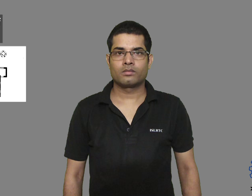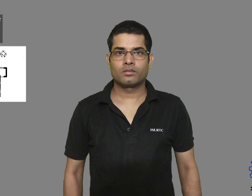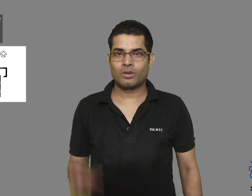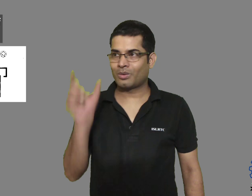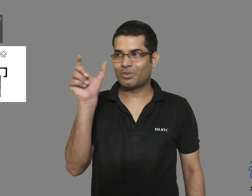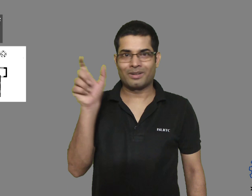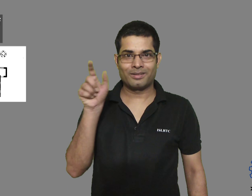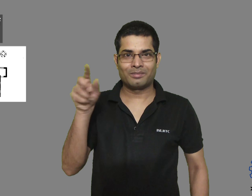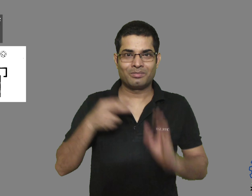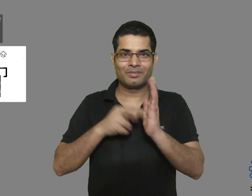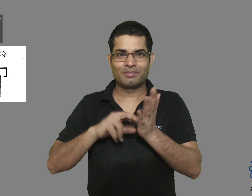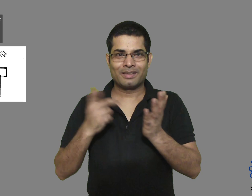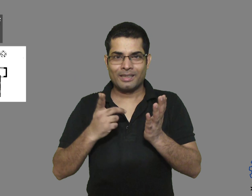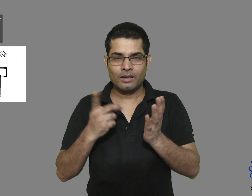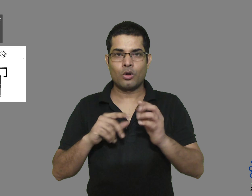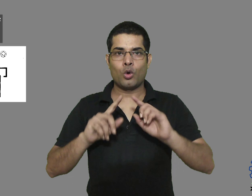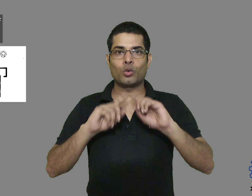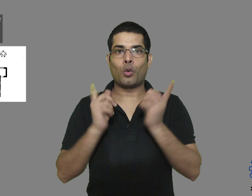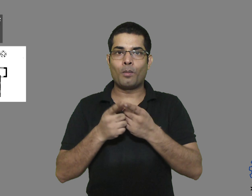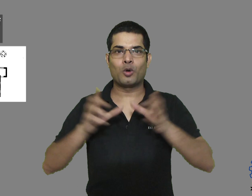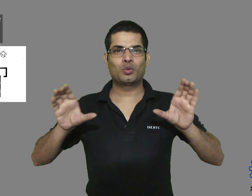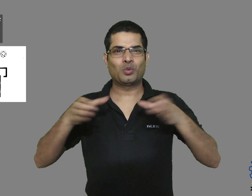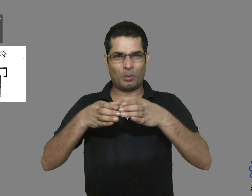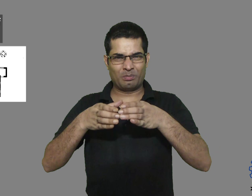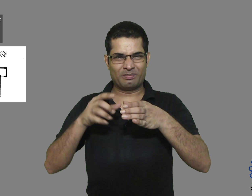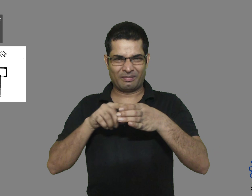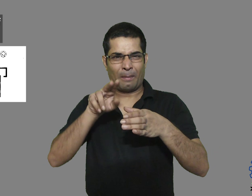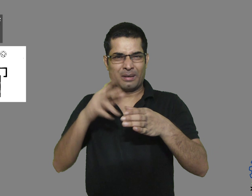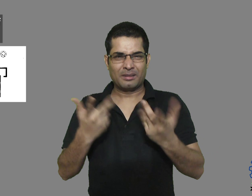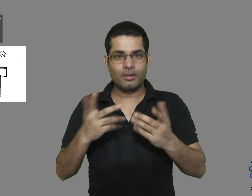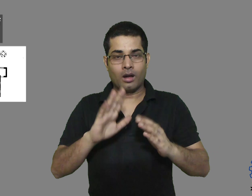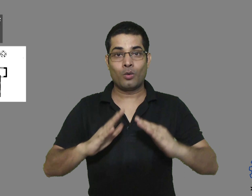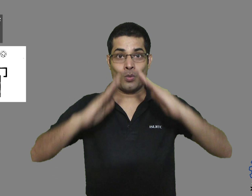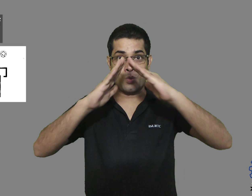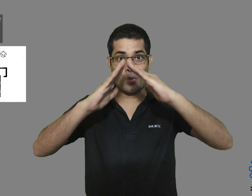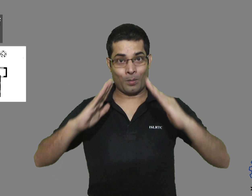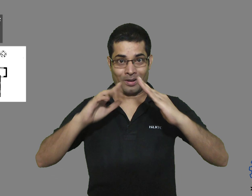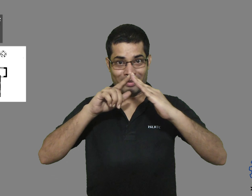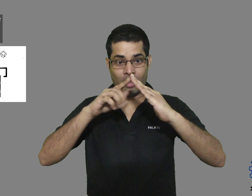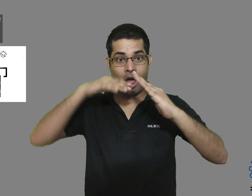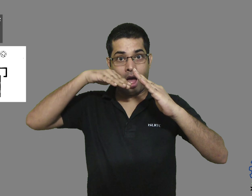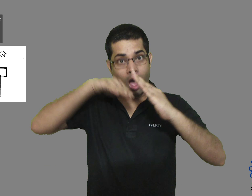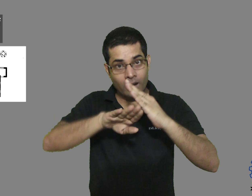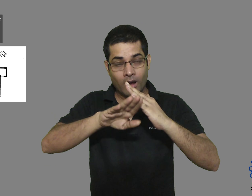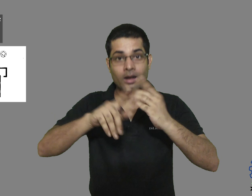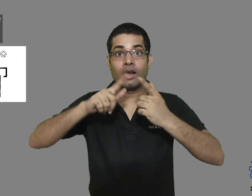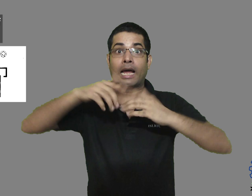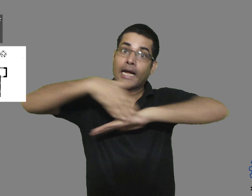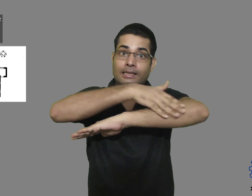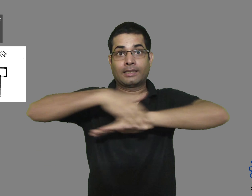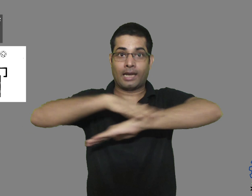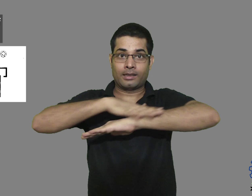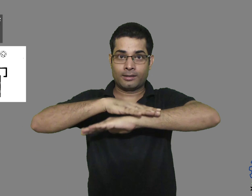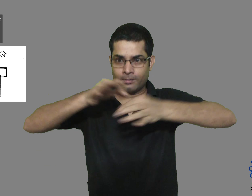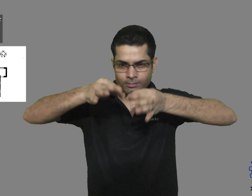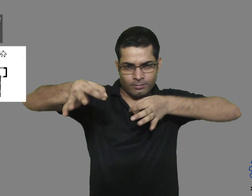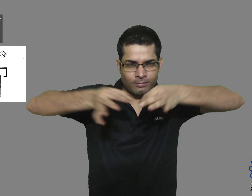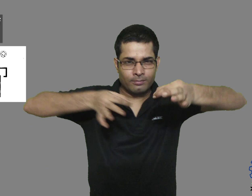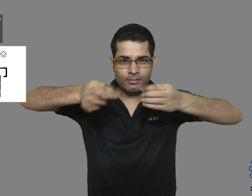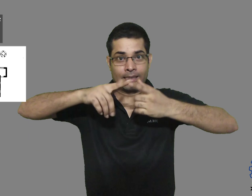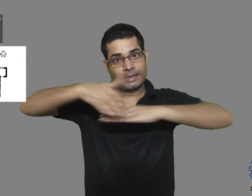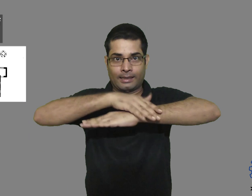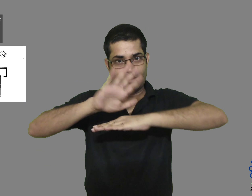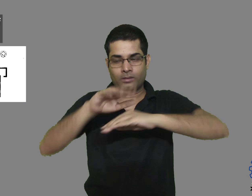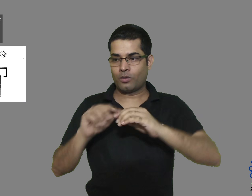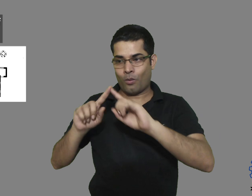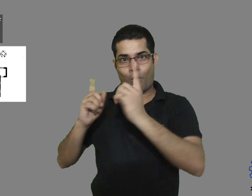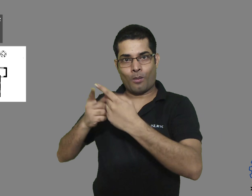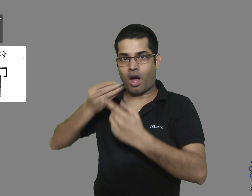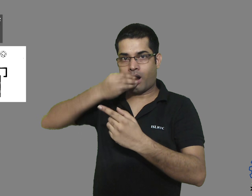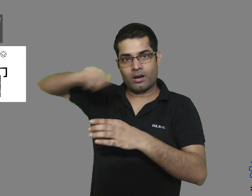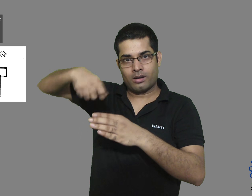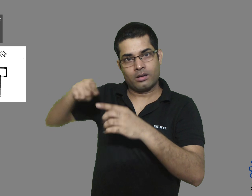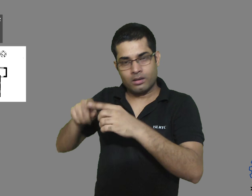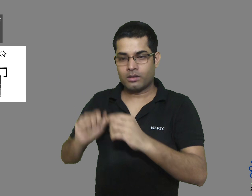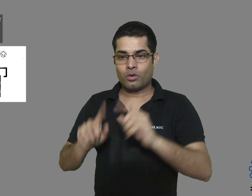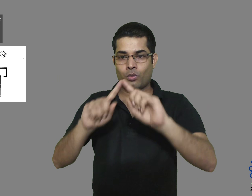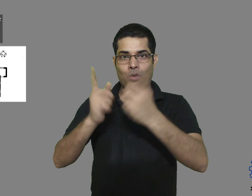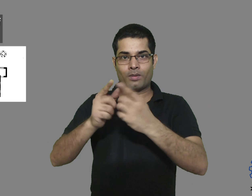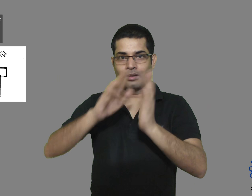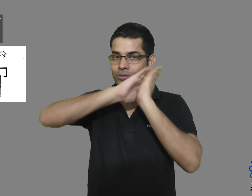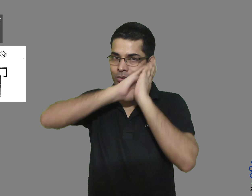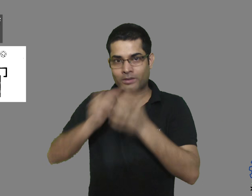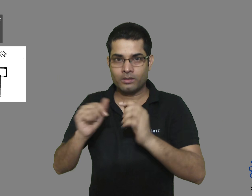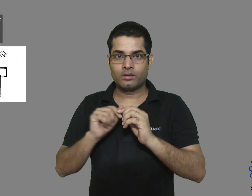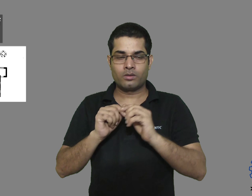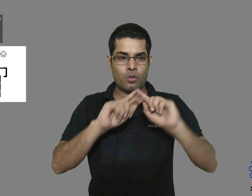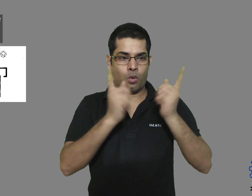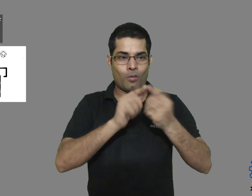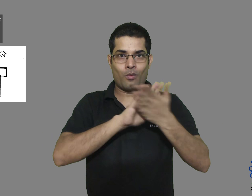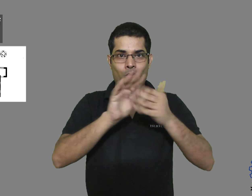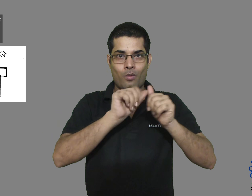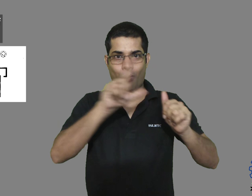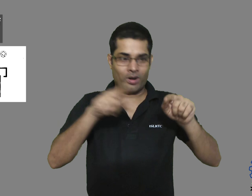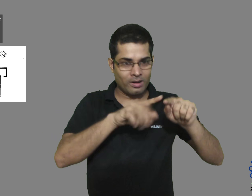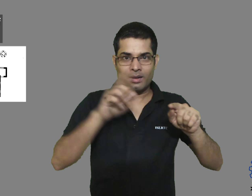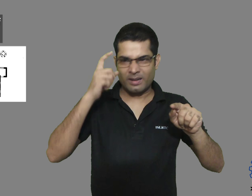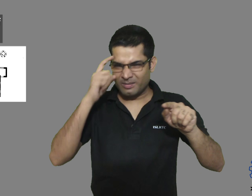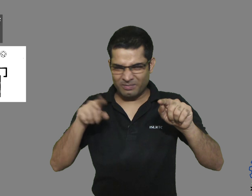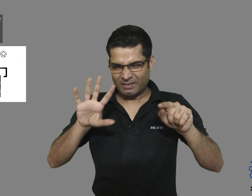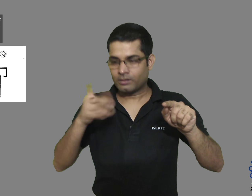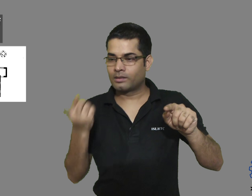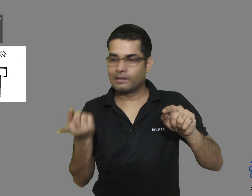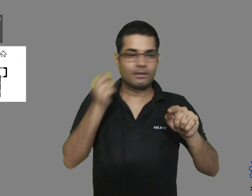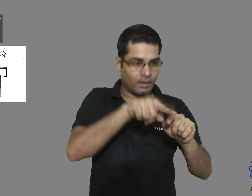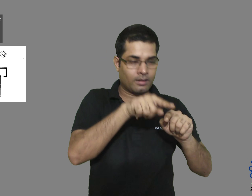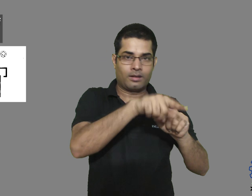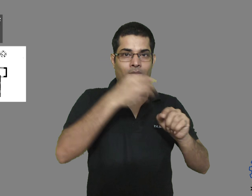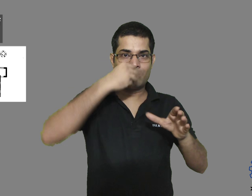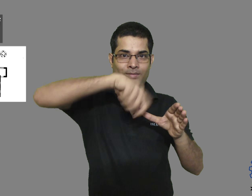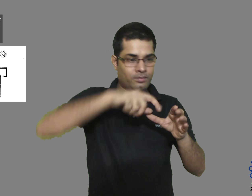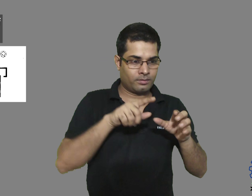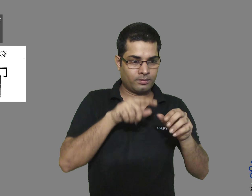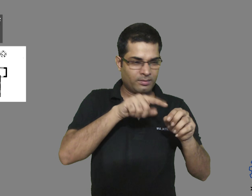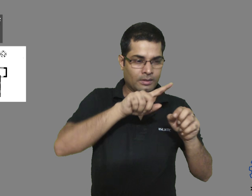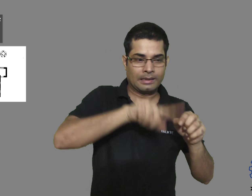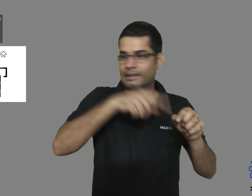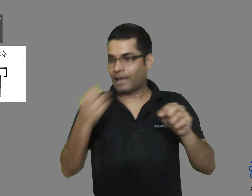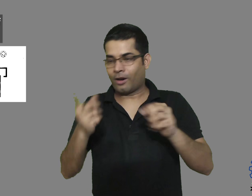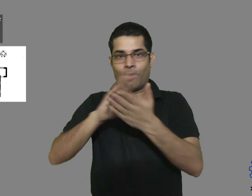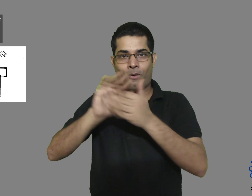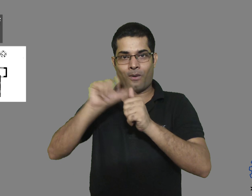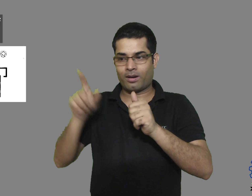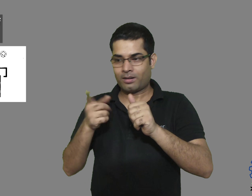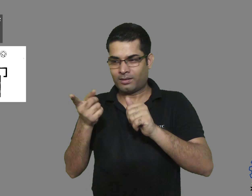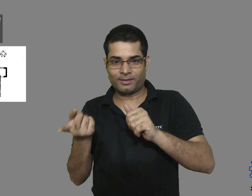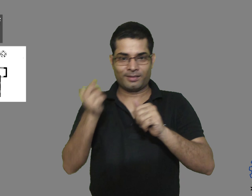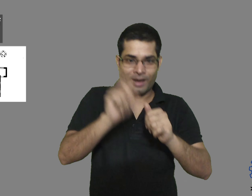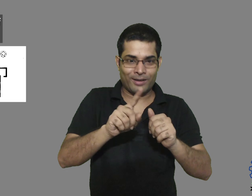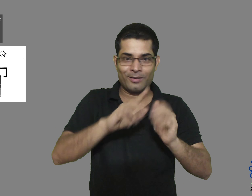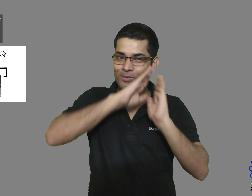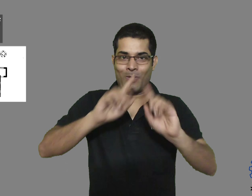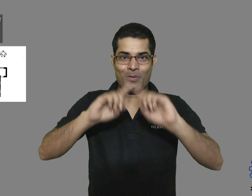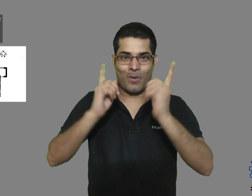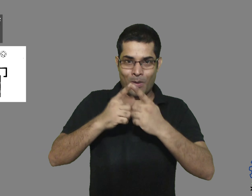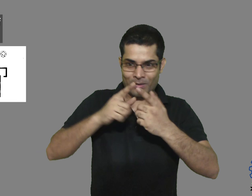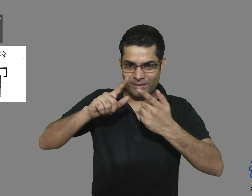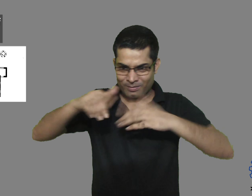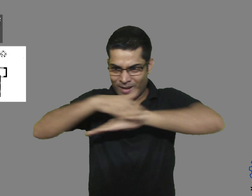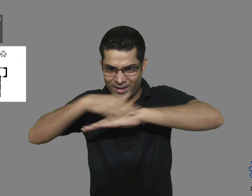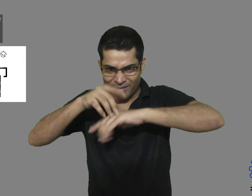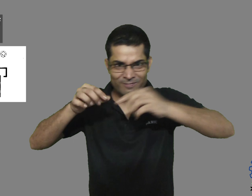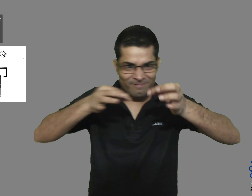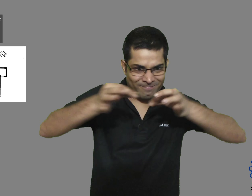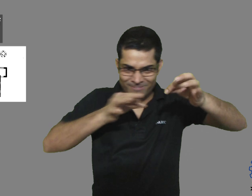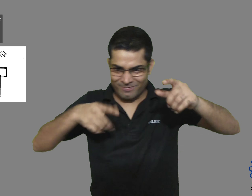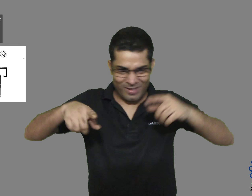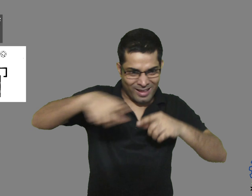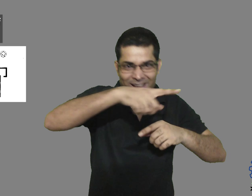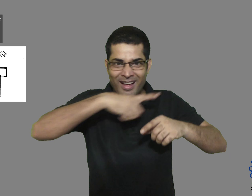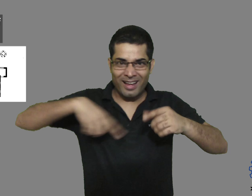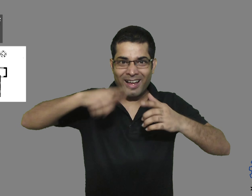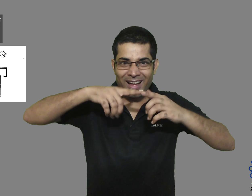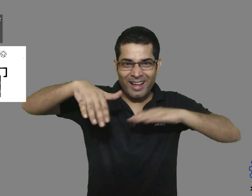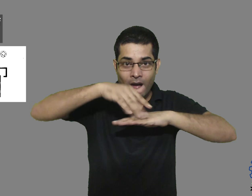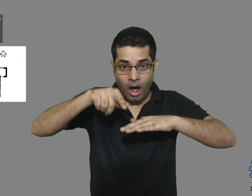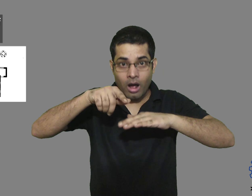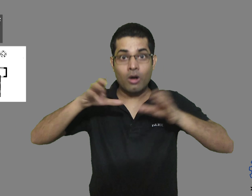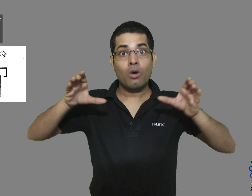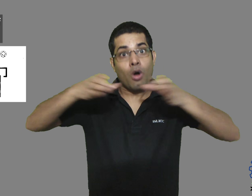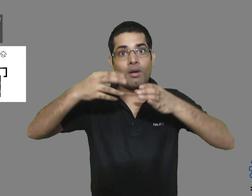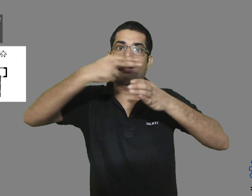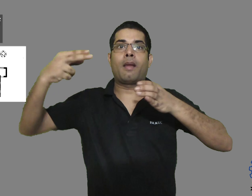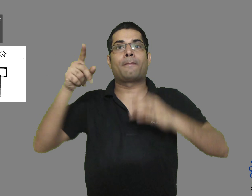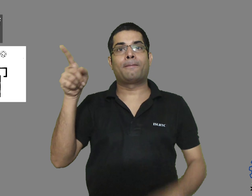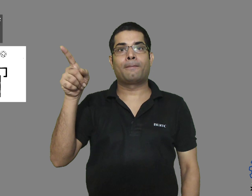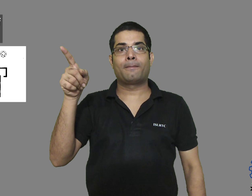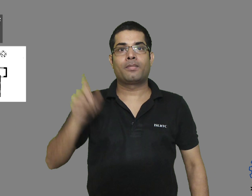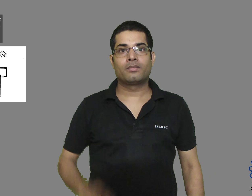Grouping of Rooms